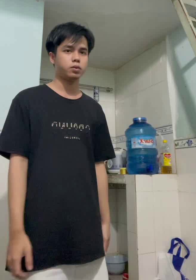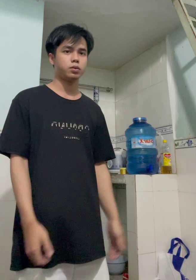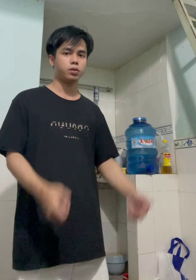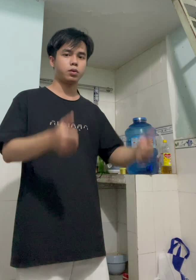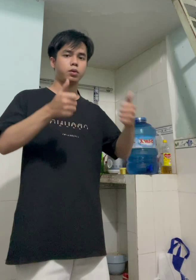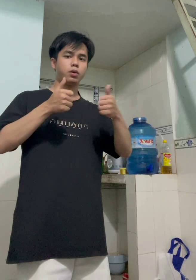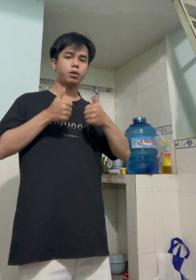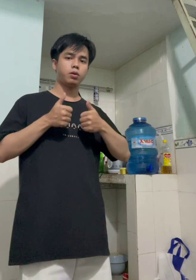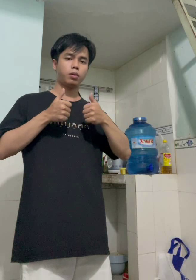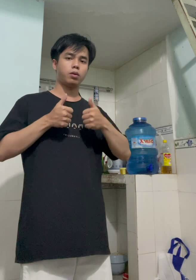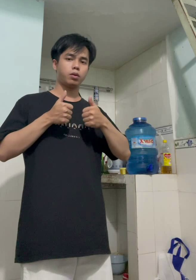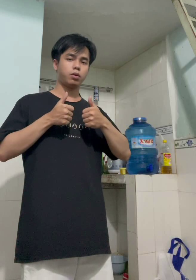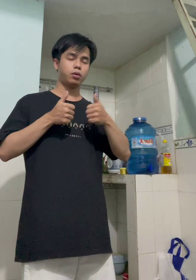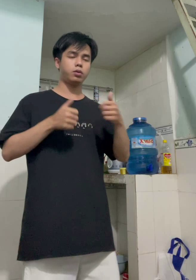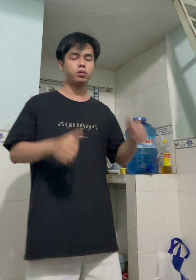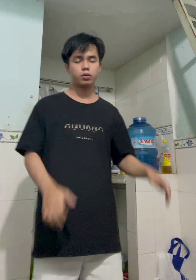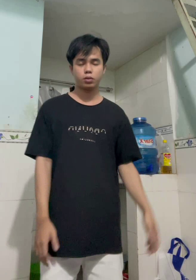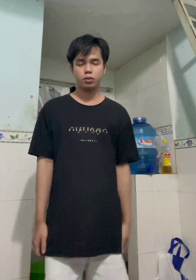rat tot